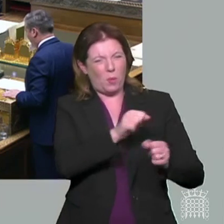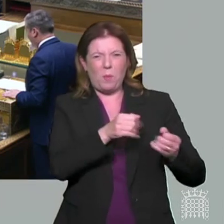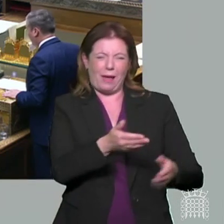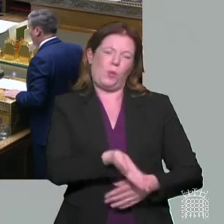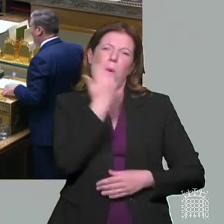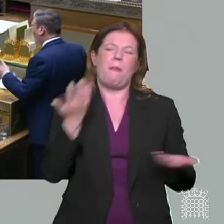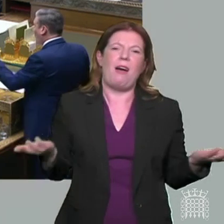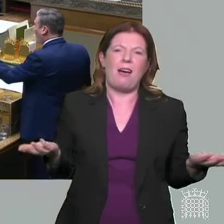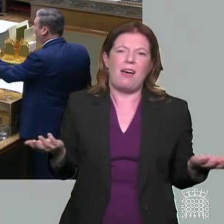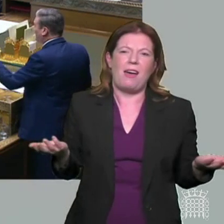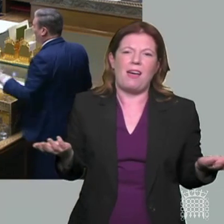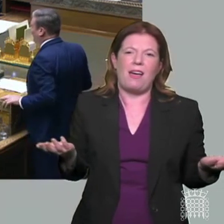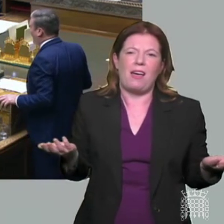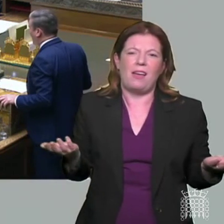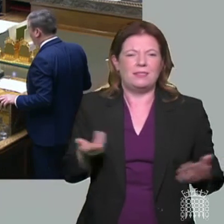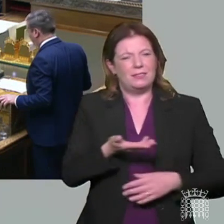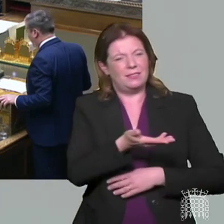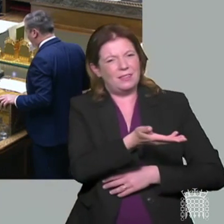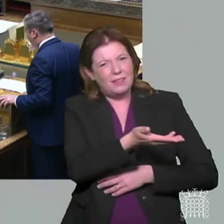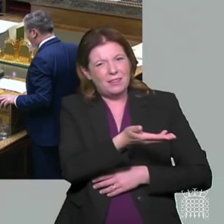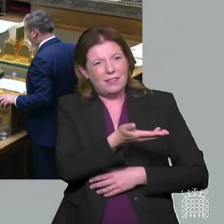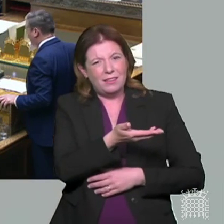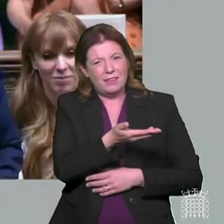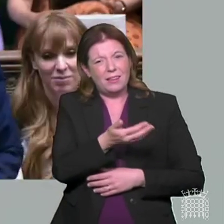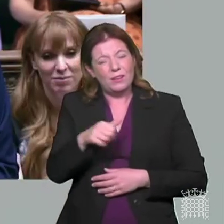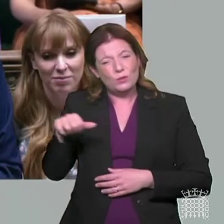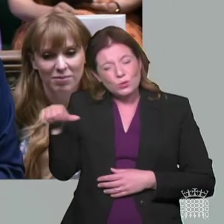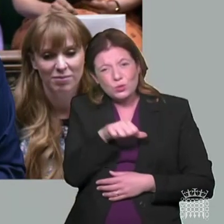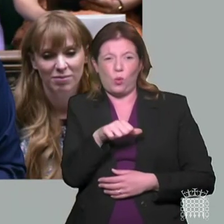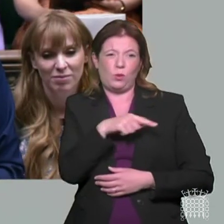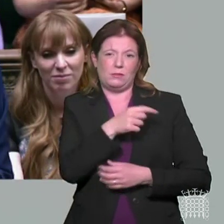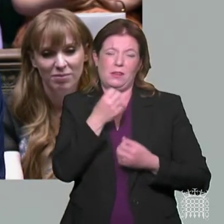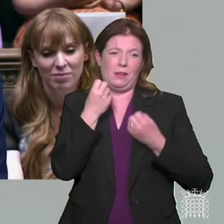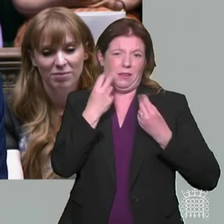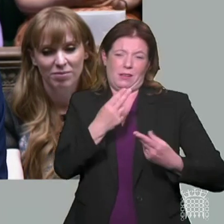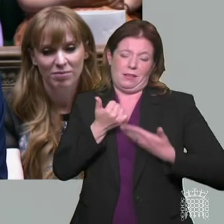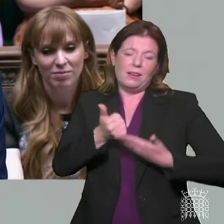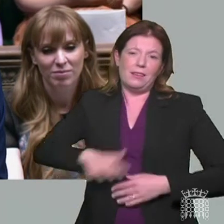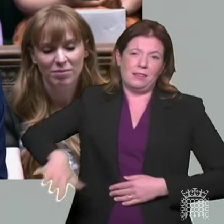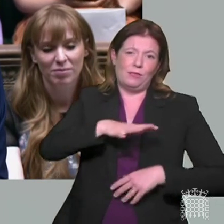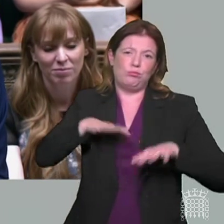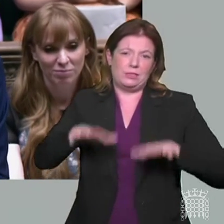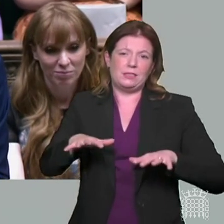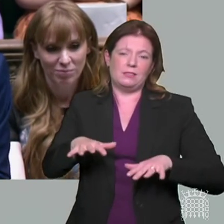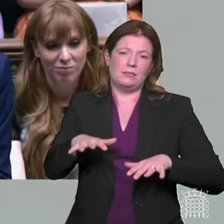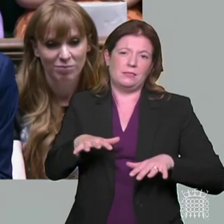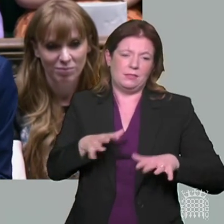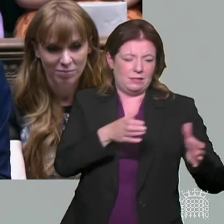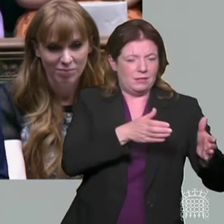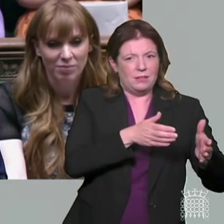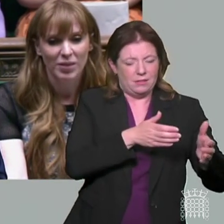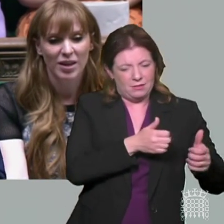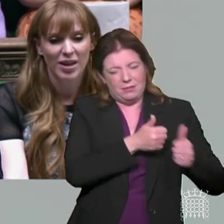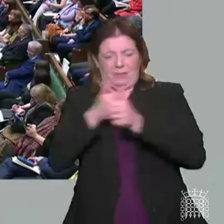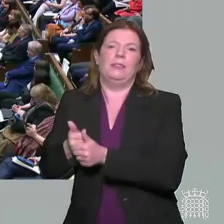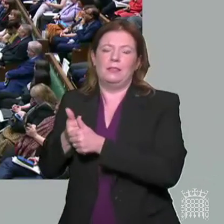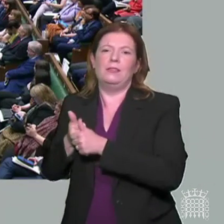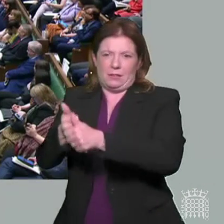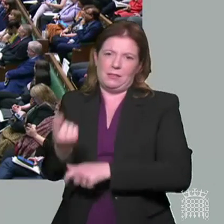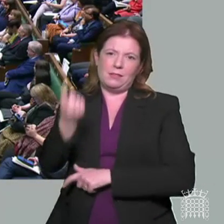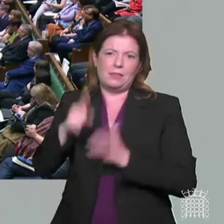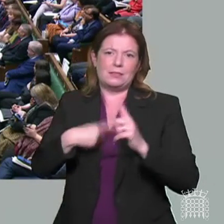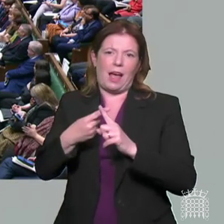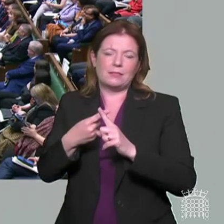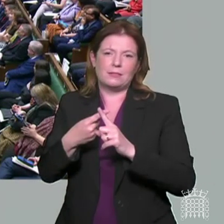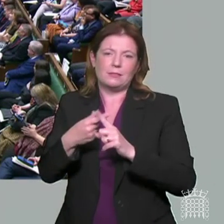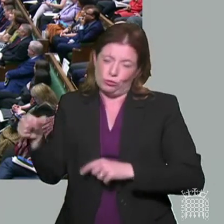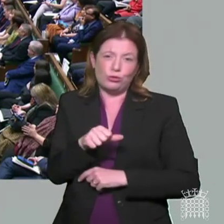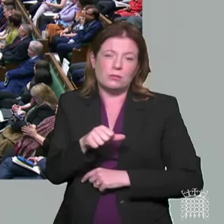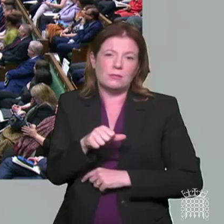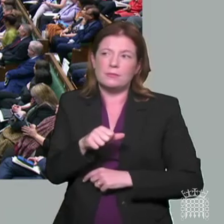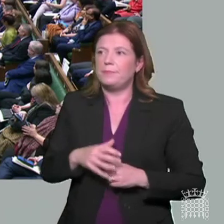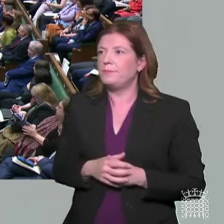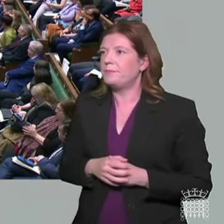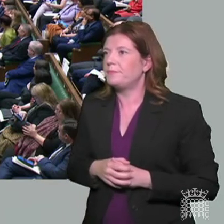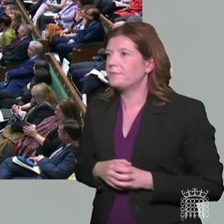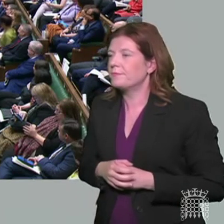When is the Prime Minister finally going to get a grip, stand up for the people of Britain and get on the right side of the argument?